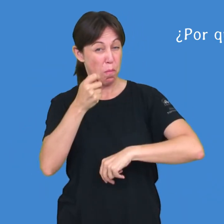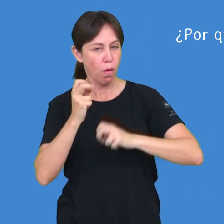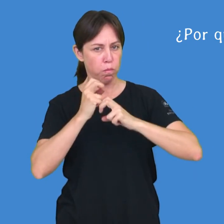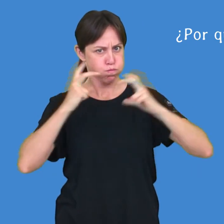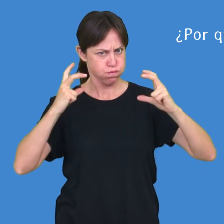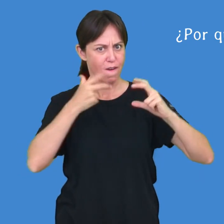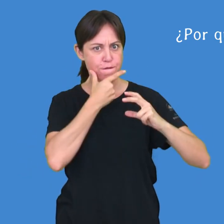gordo